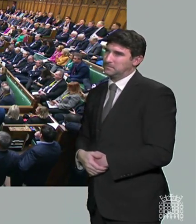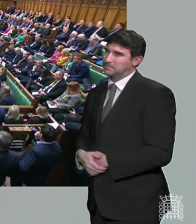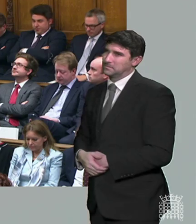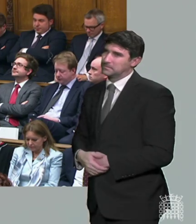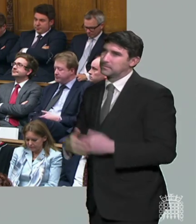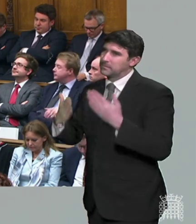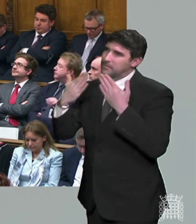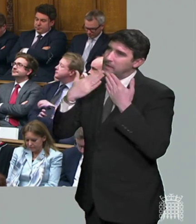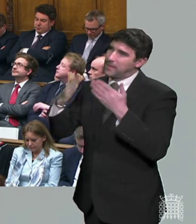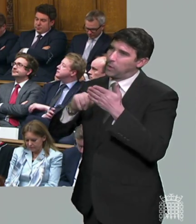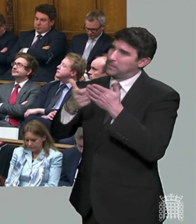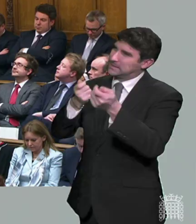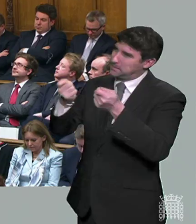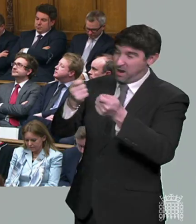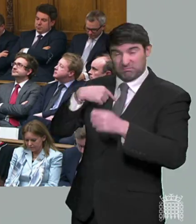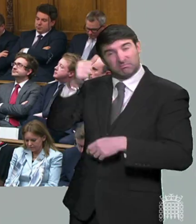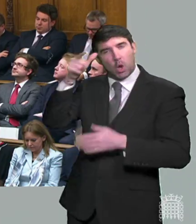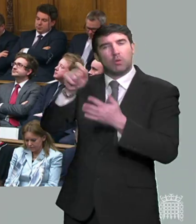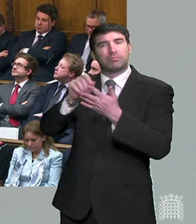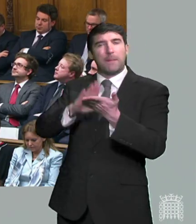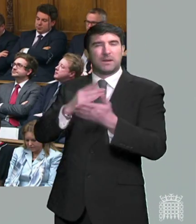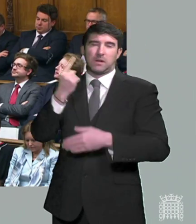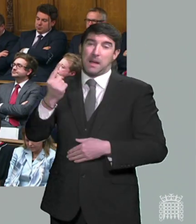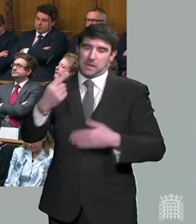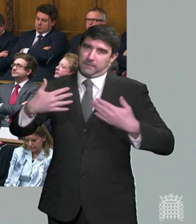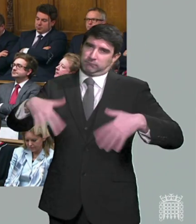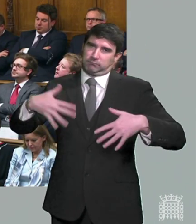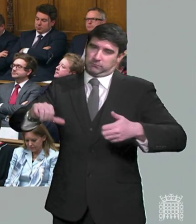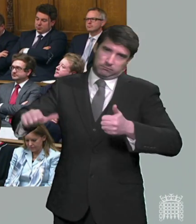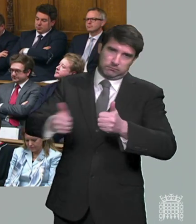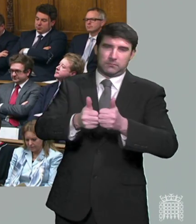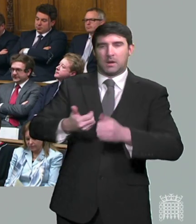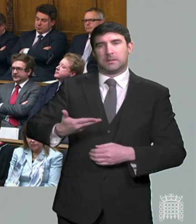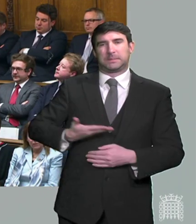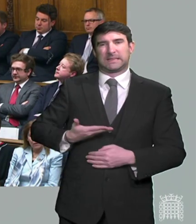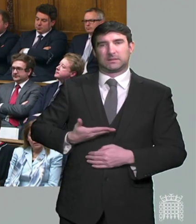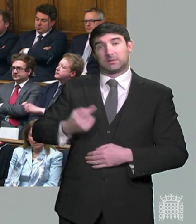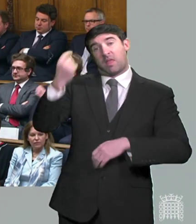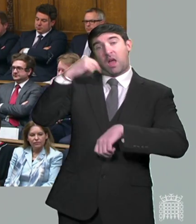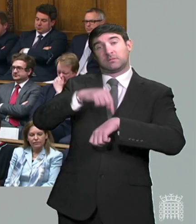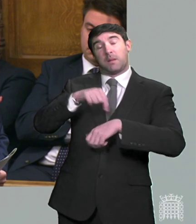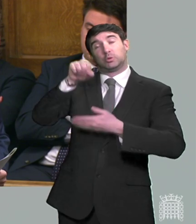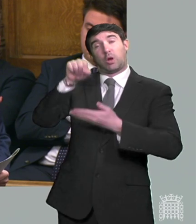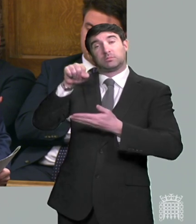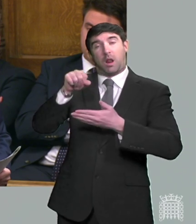The Prime Minister has long been a friend to business. As Chancellor, he listened to businesses in Stoke-on-Trent Central about their issues.